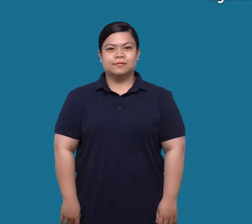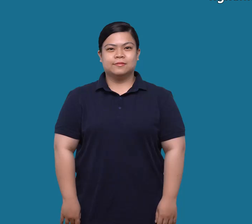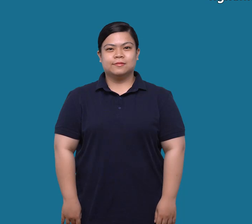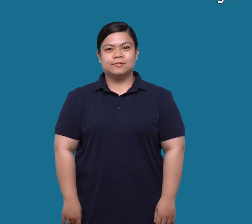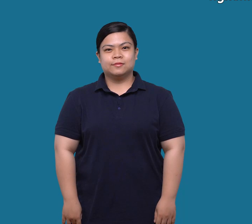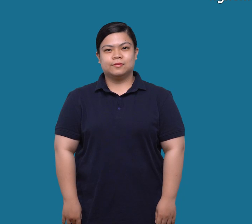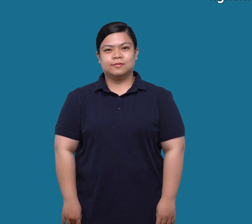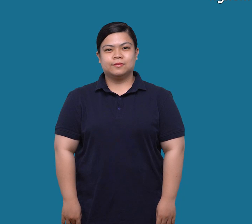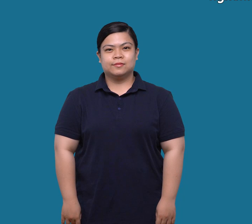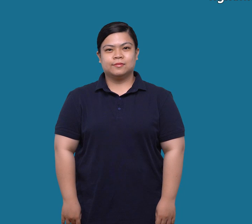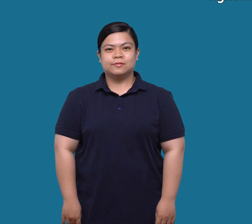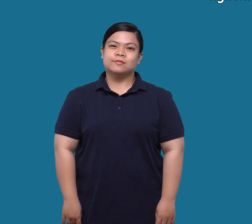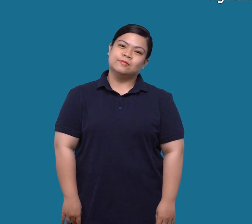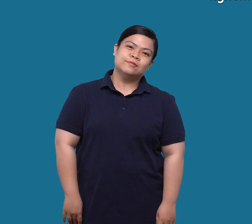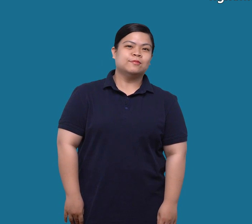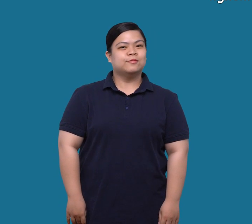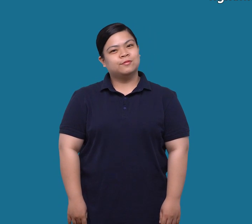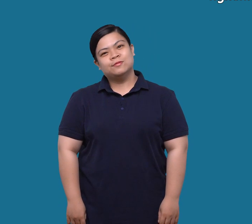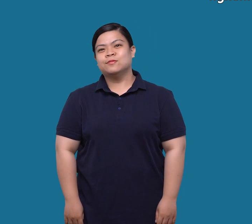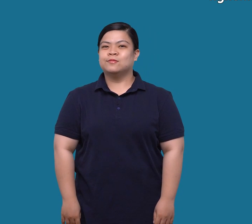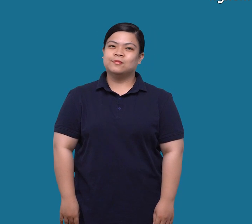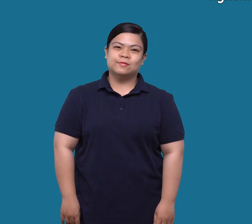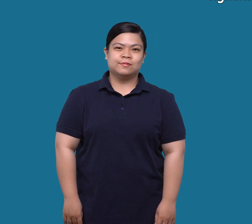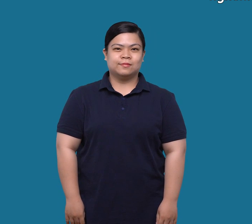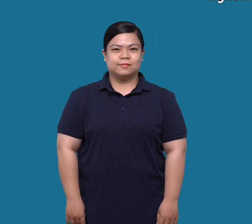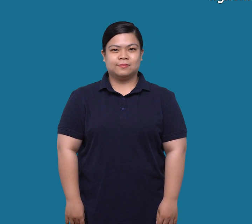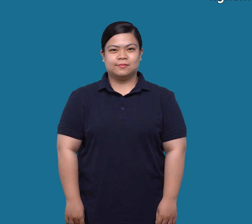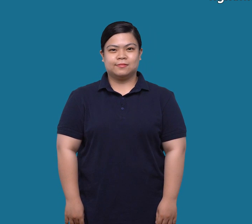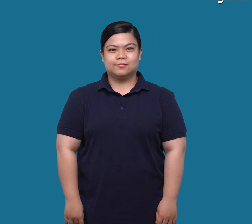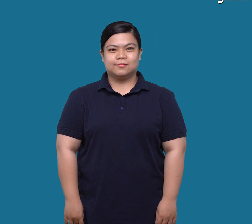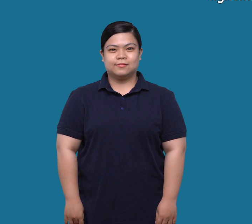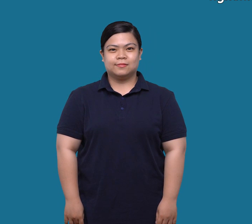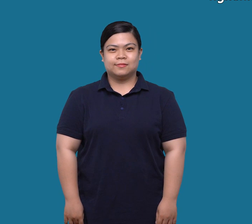nghênh nghênh (đầu)